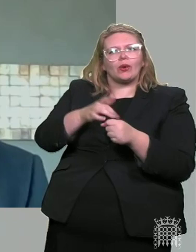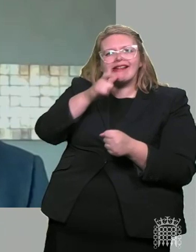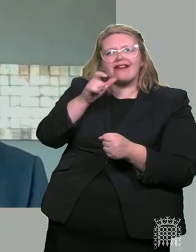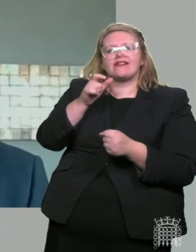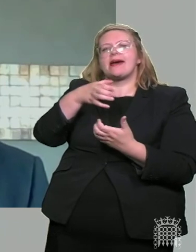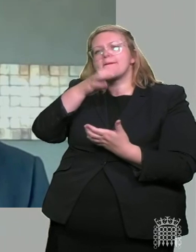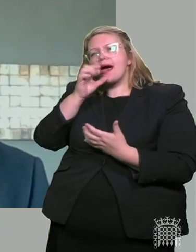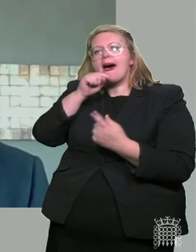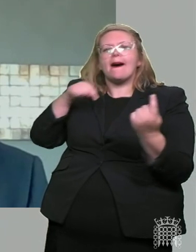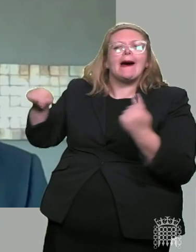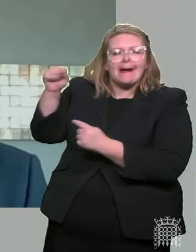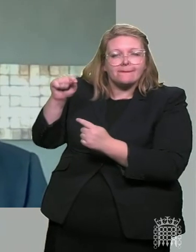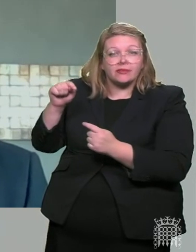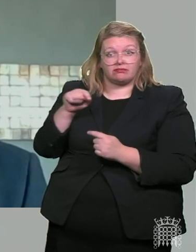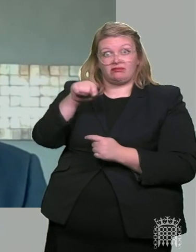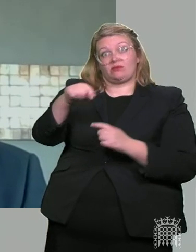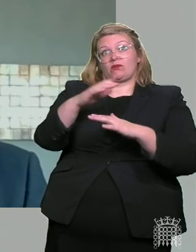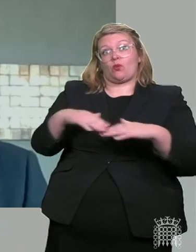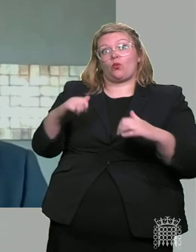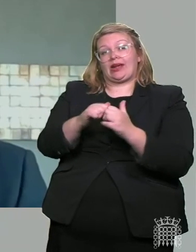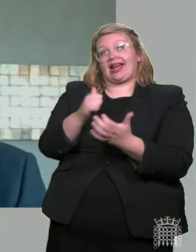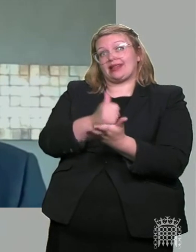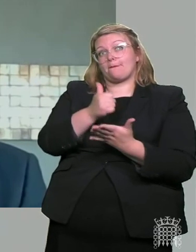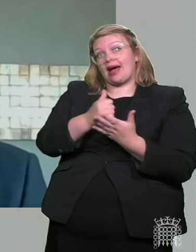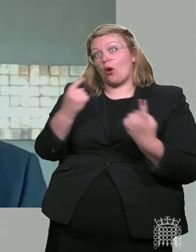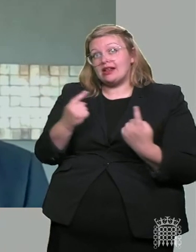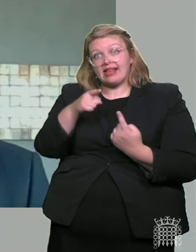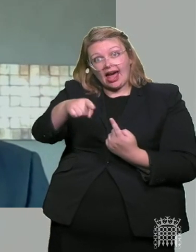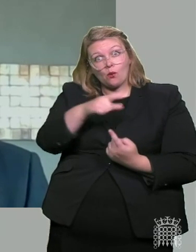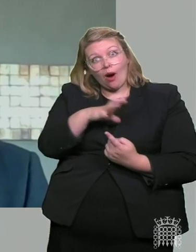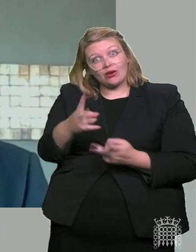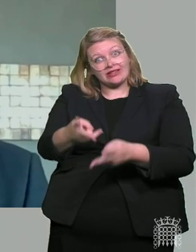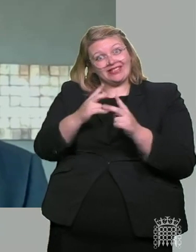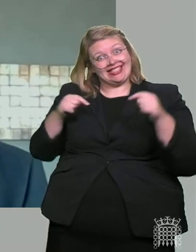With the bank holiday weekend coming up, does the Prime Minister have any plans, and does he want to pop up to Bosworth?